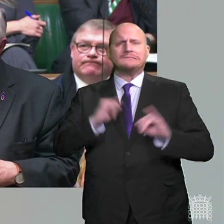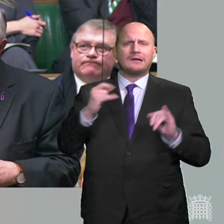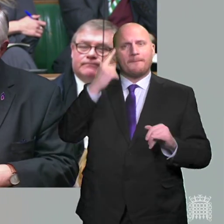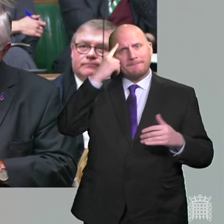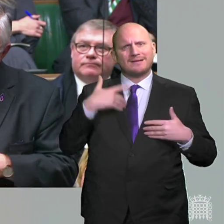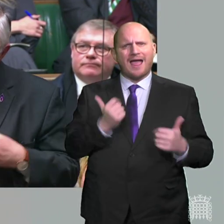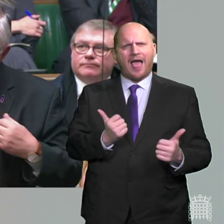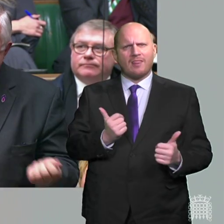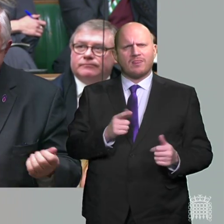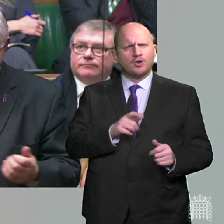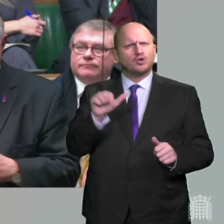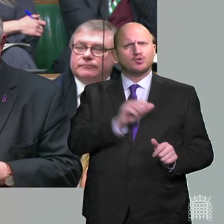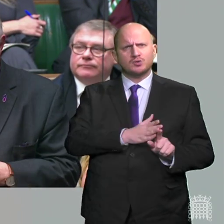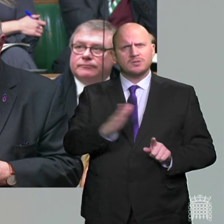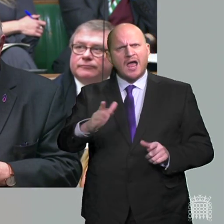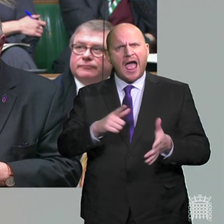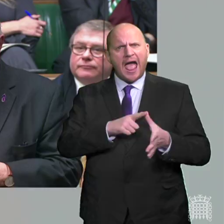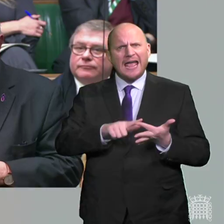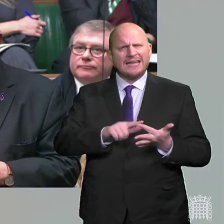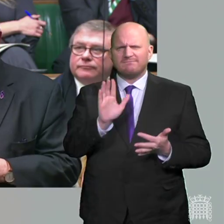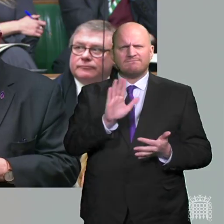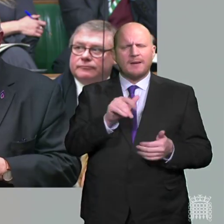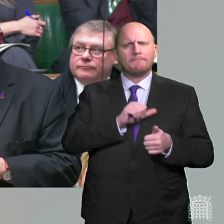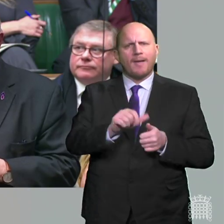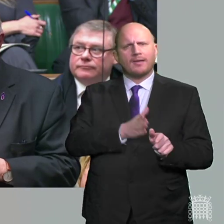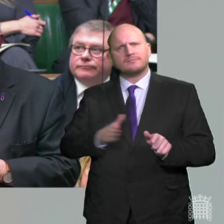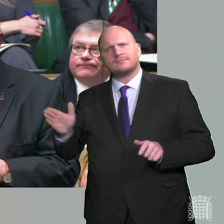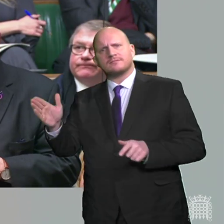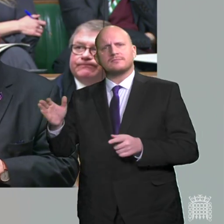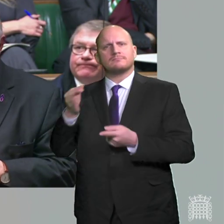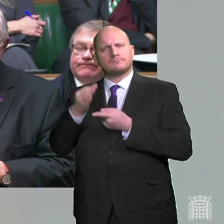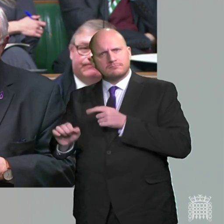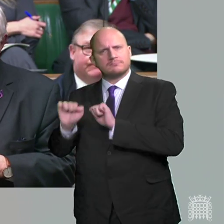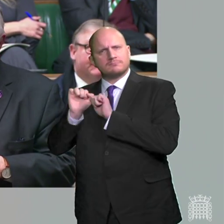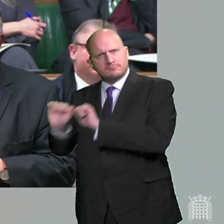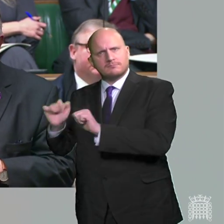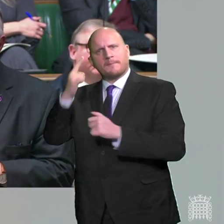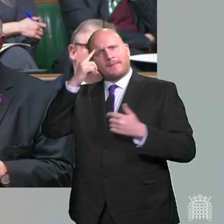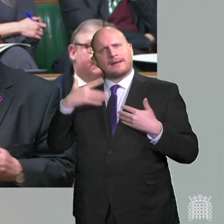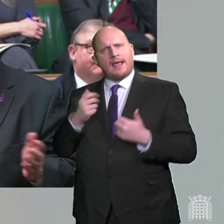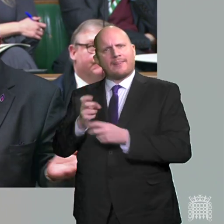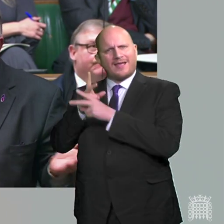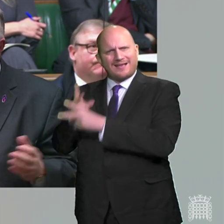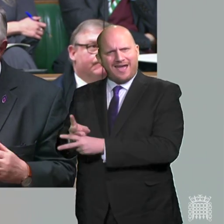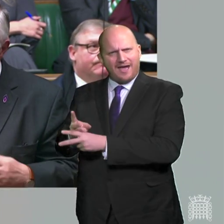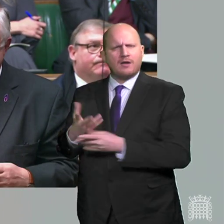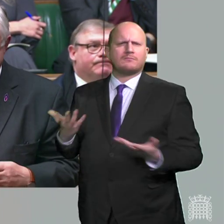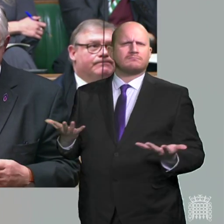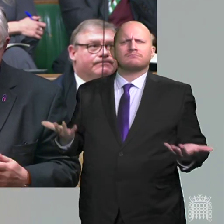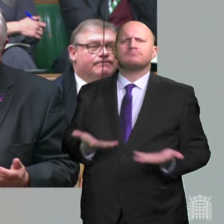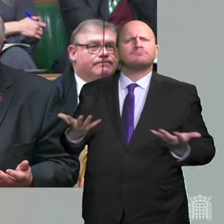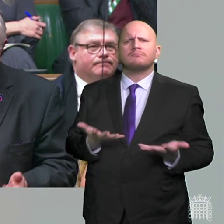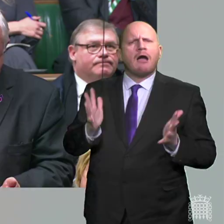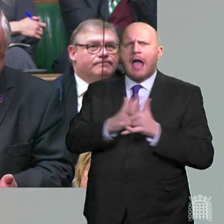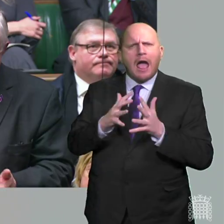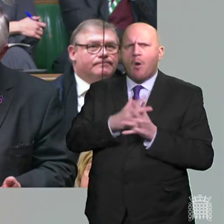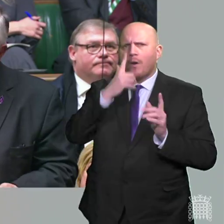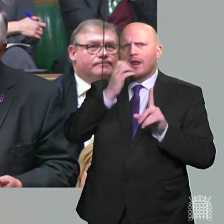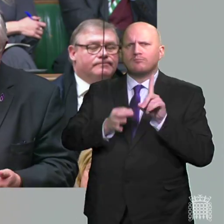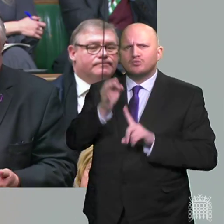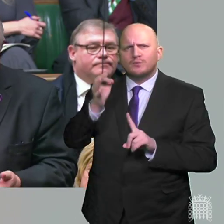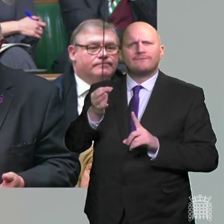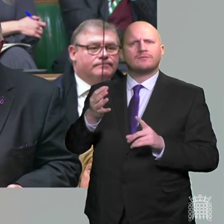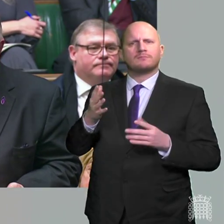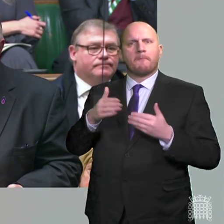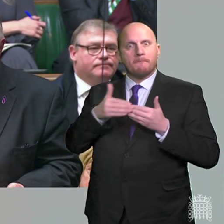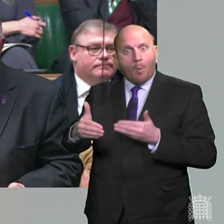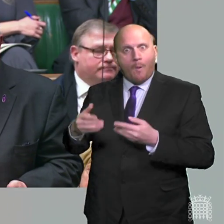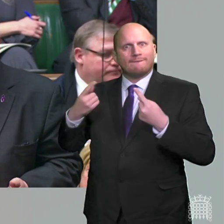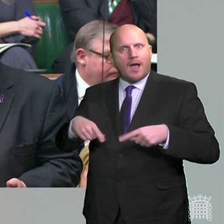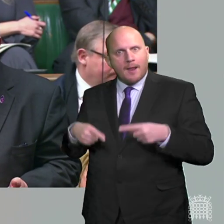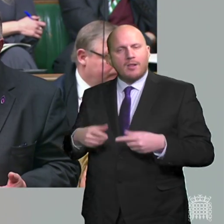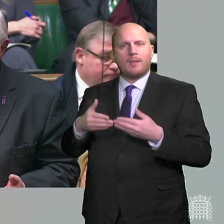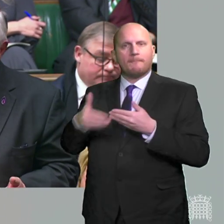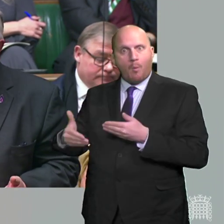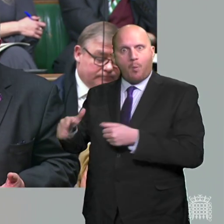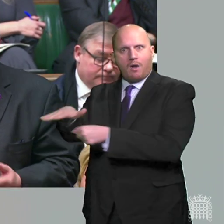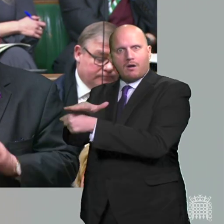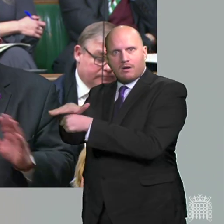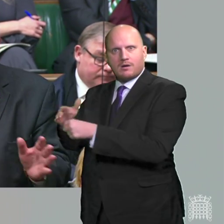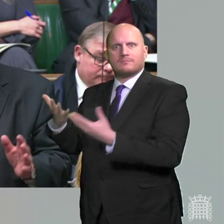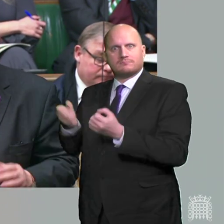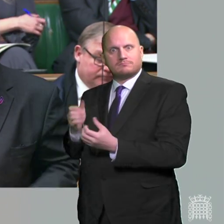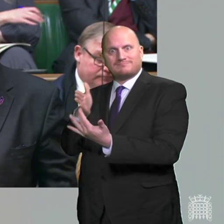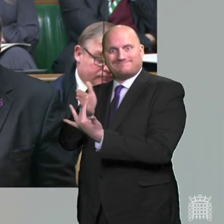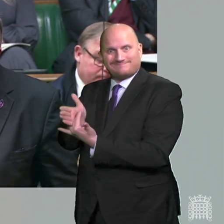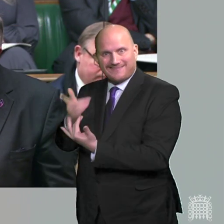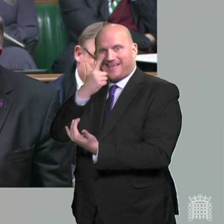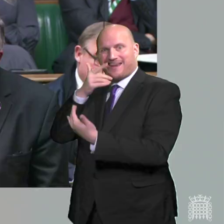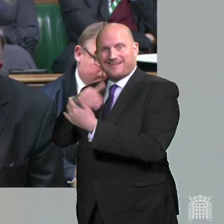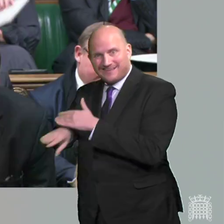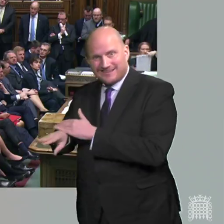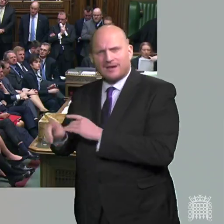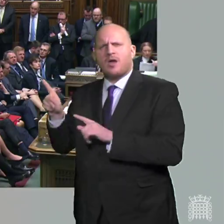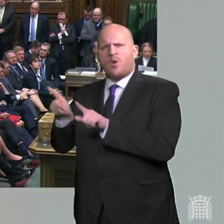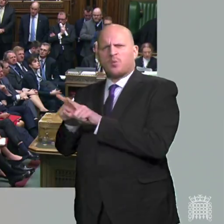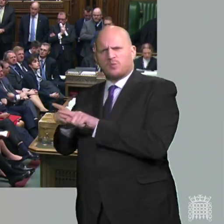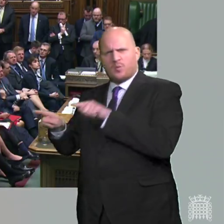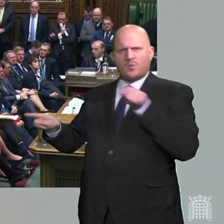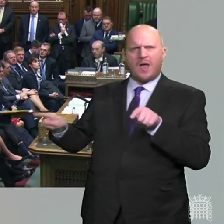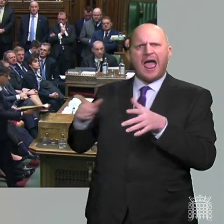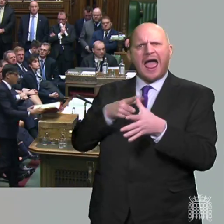Will he say more about the extra money that is being made available for urgent mental health care facilities and what impact he thinks that will have on the treatment of mental health patients and the general situation in A&E departments?